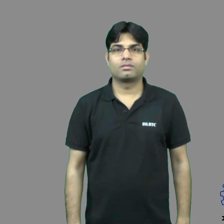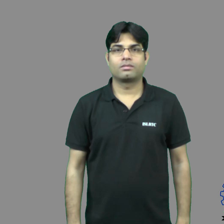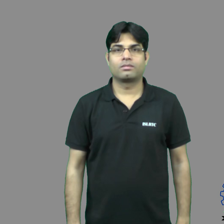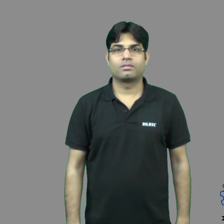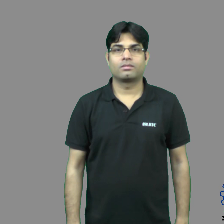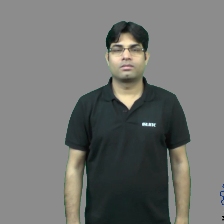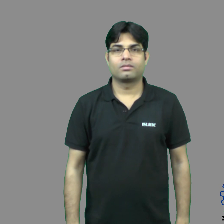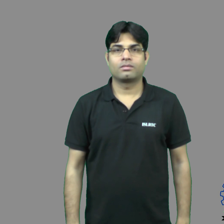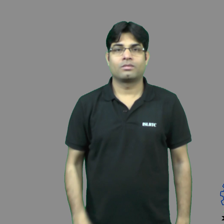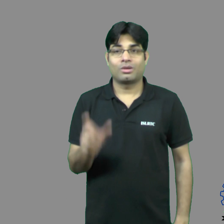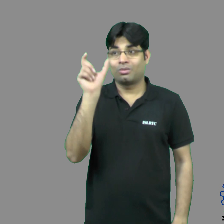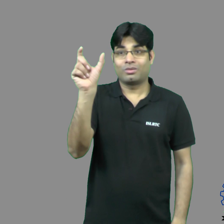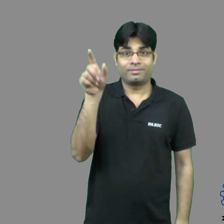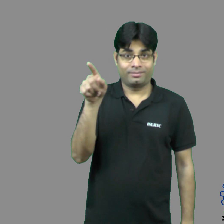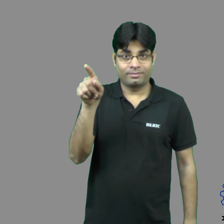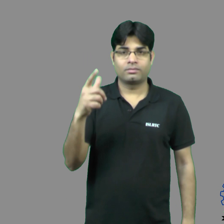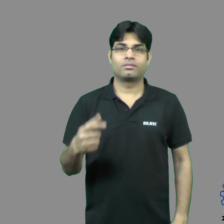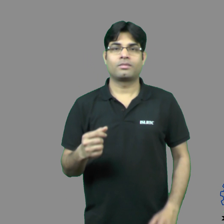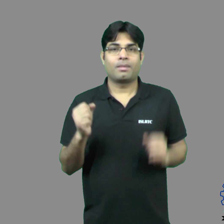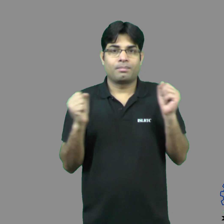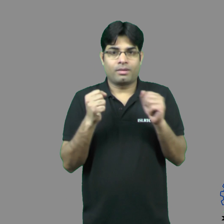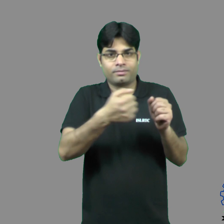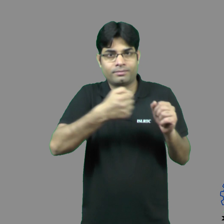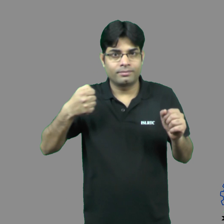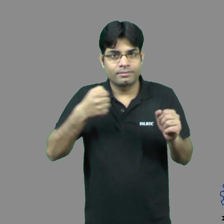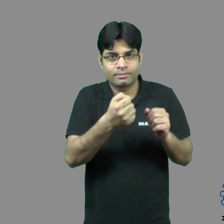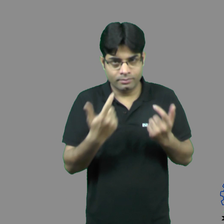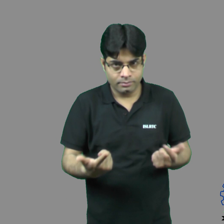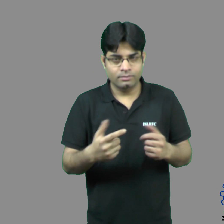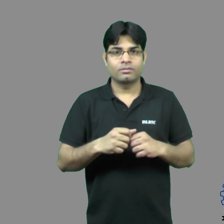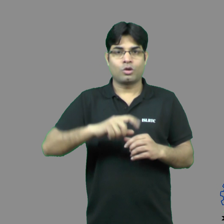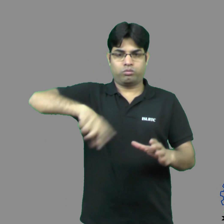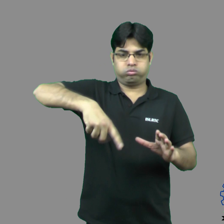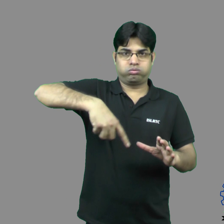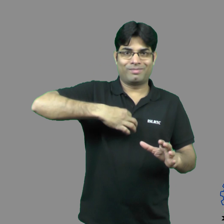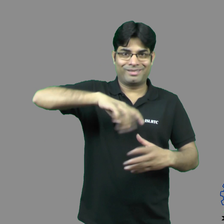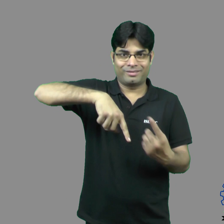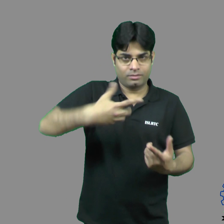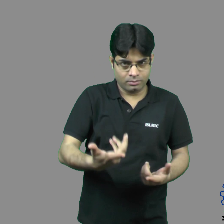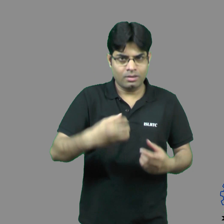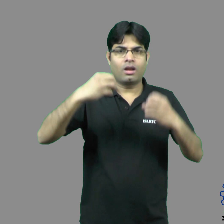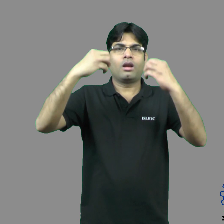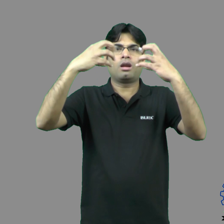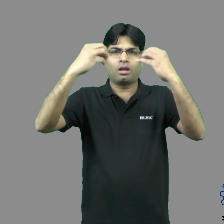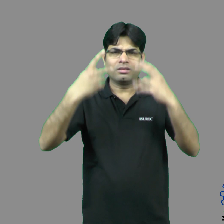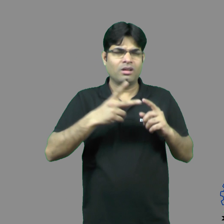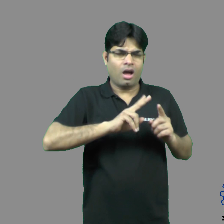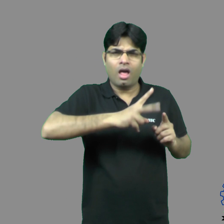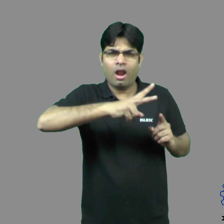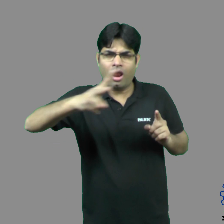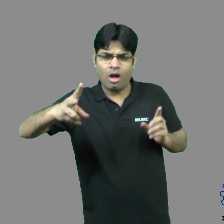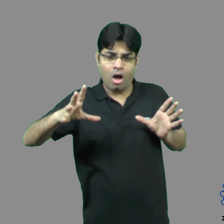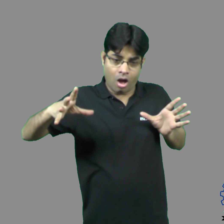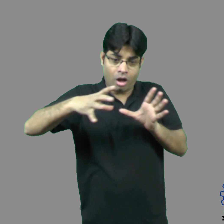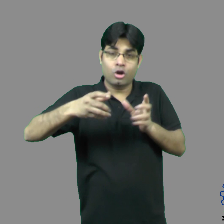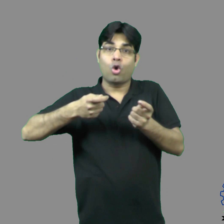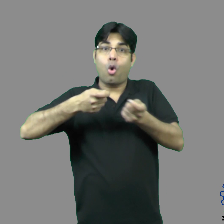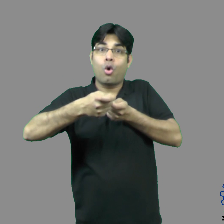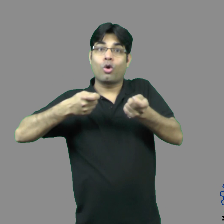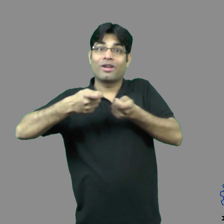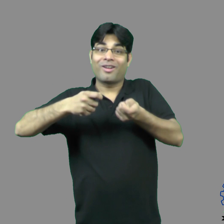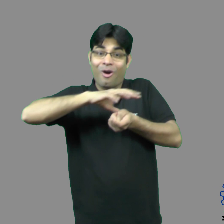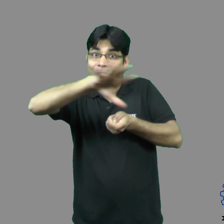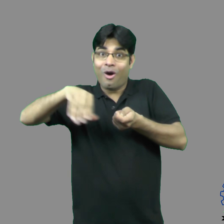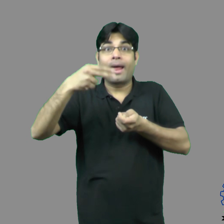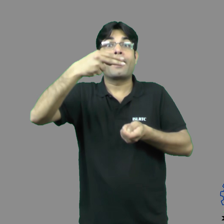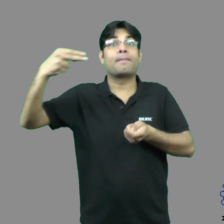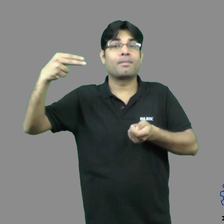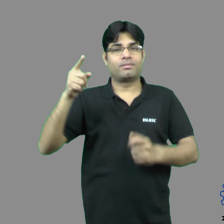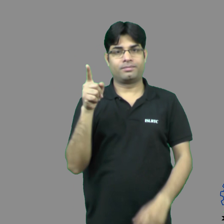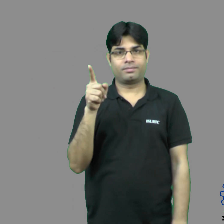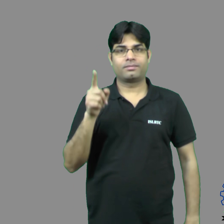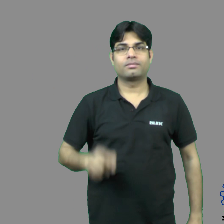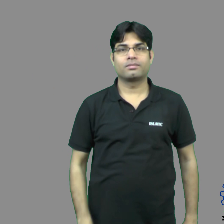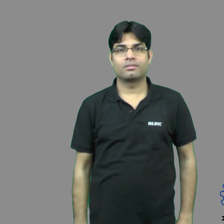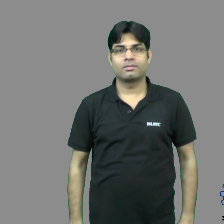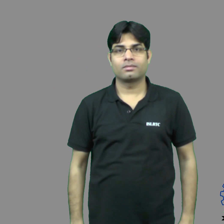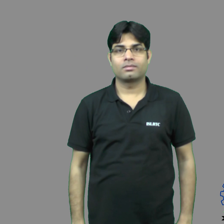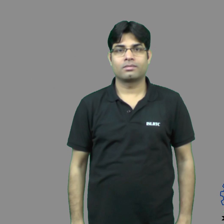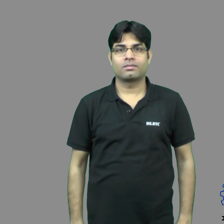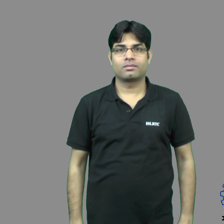Appliances Control